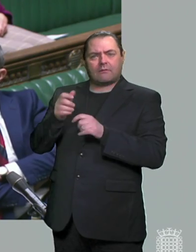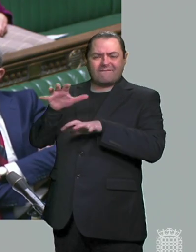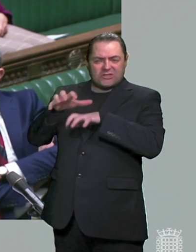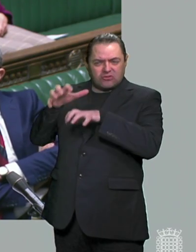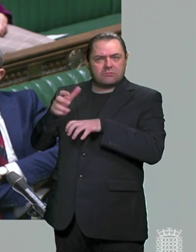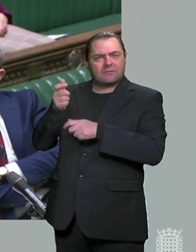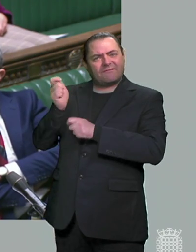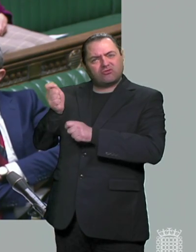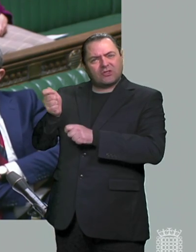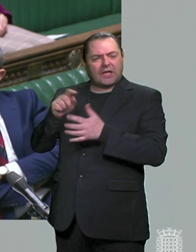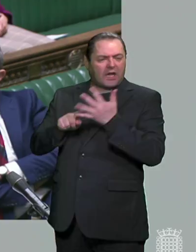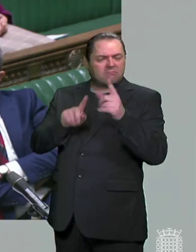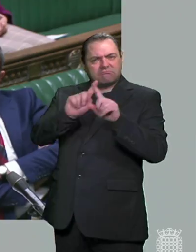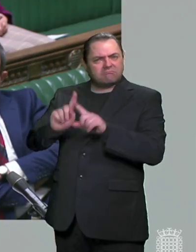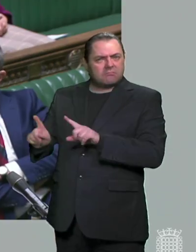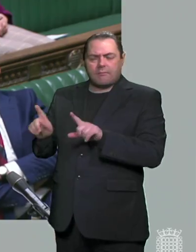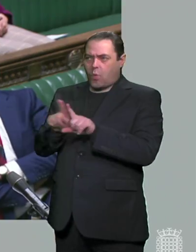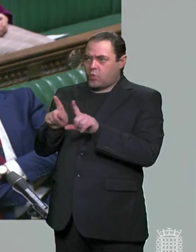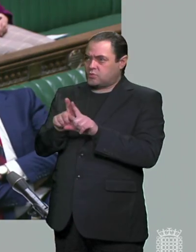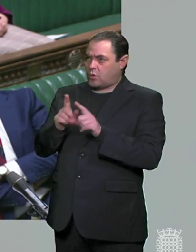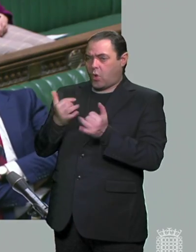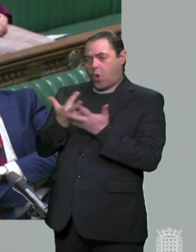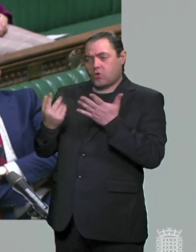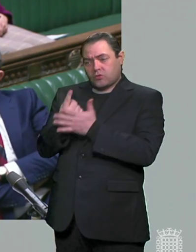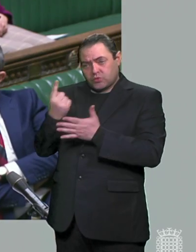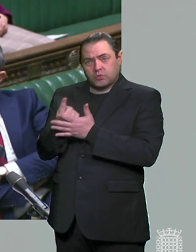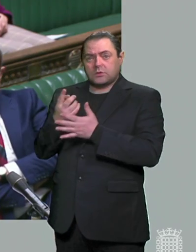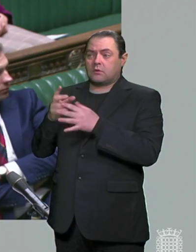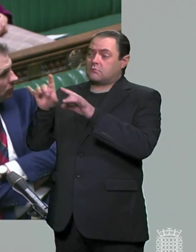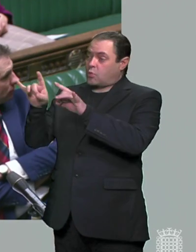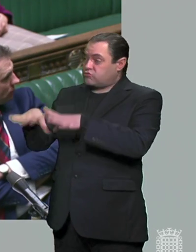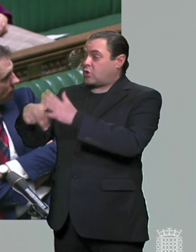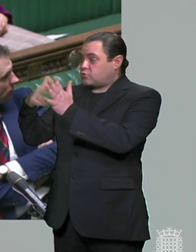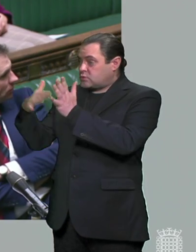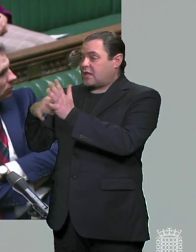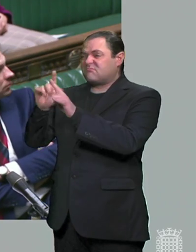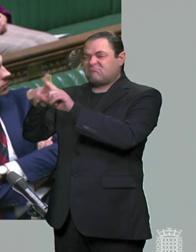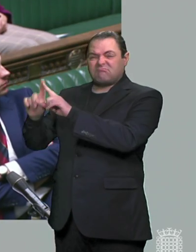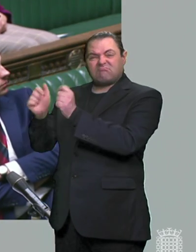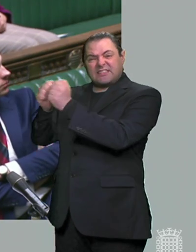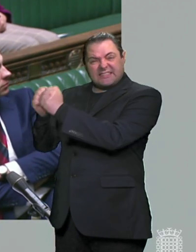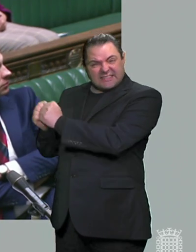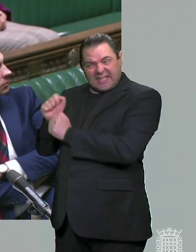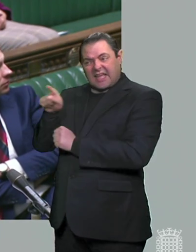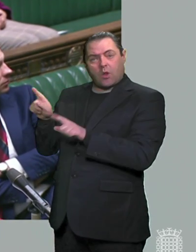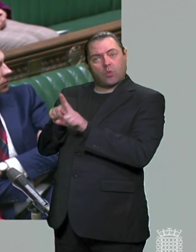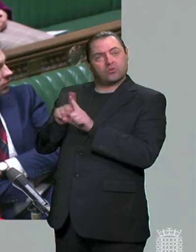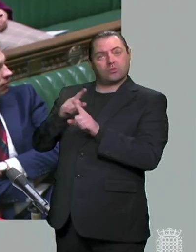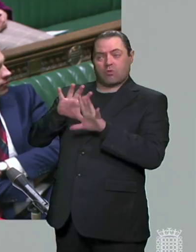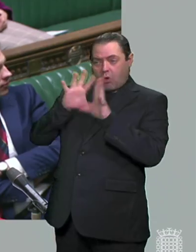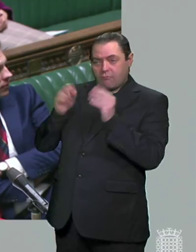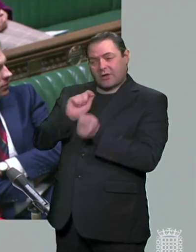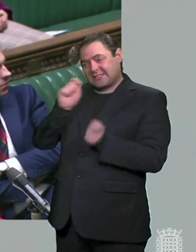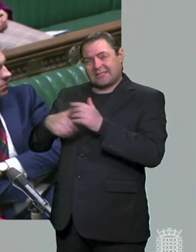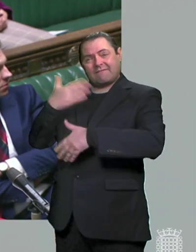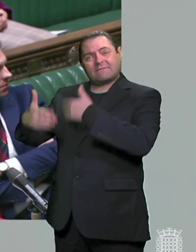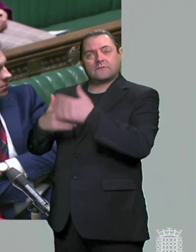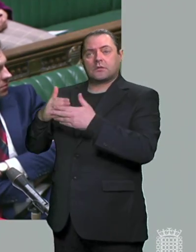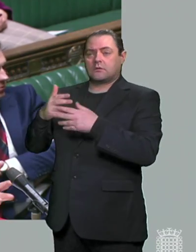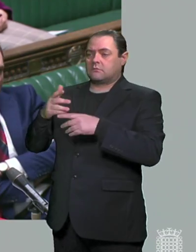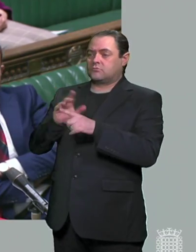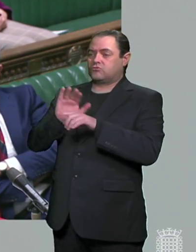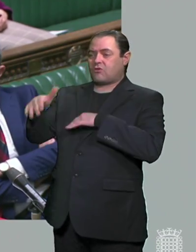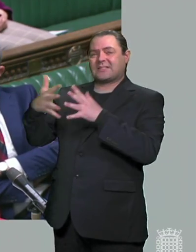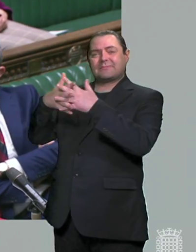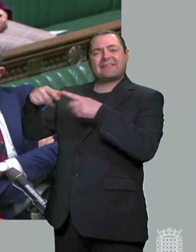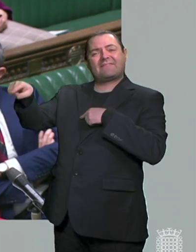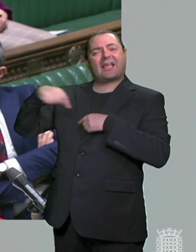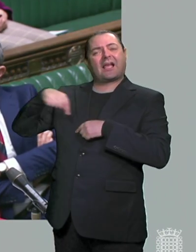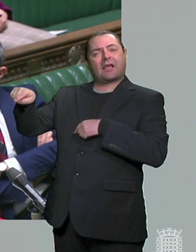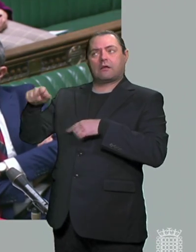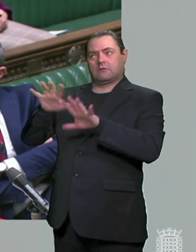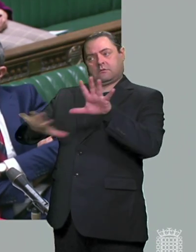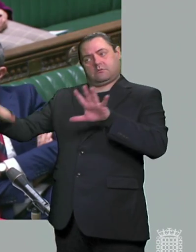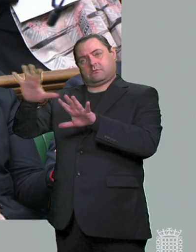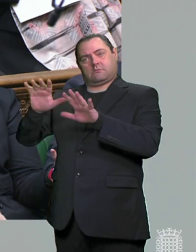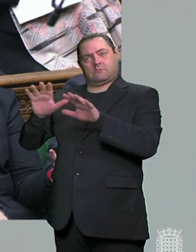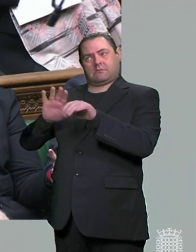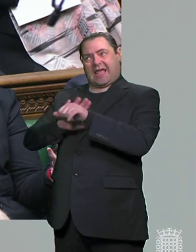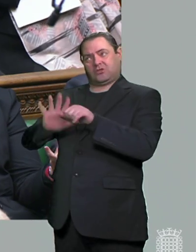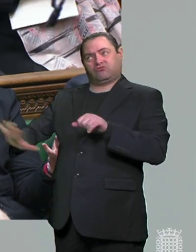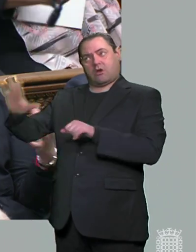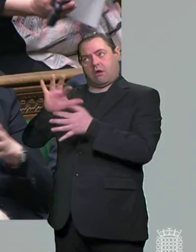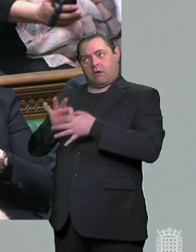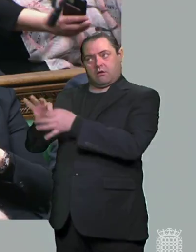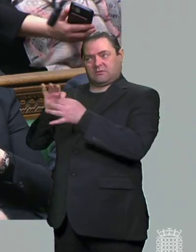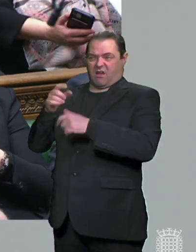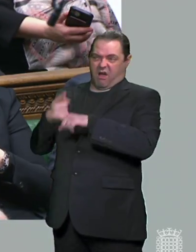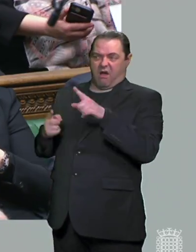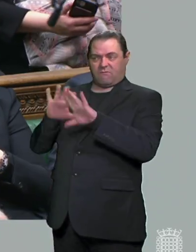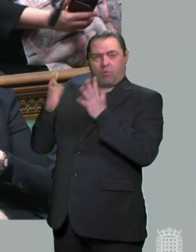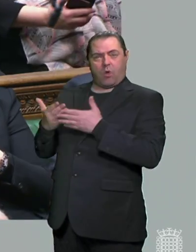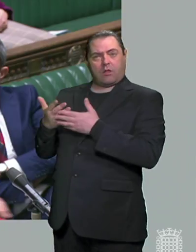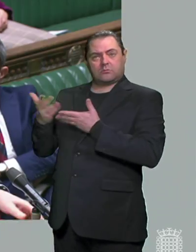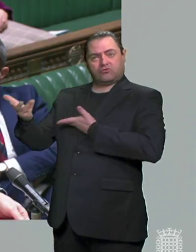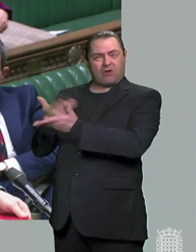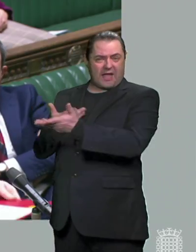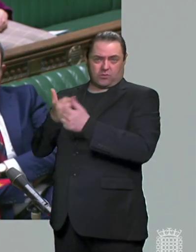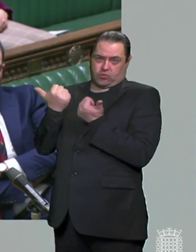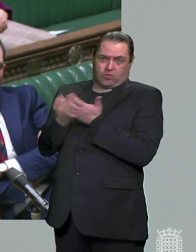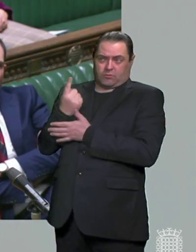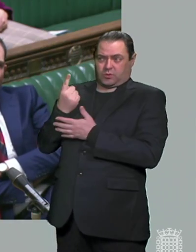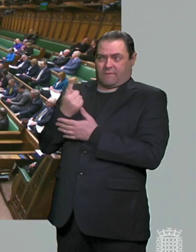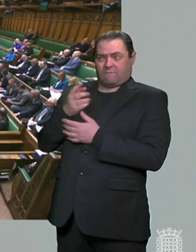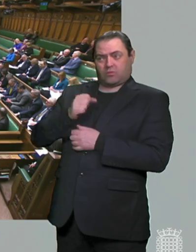We also have before us huge opportunities: not just the trade deals with Australia, New Zealand and others, but the comprehensive and progressive agreement for trans-Pacific partnership, which will cover almost half the world’s trade and will provide a huge opportunity for Scotland’s food and drink industry.